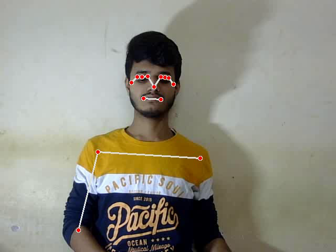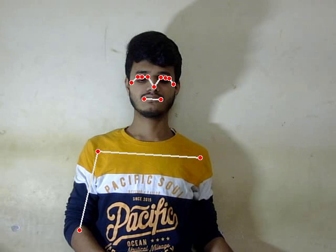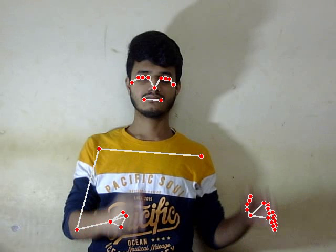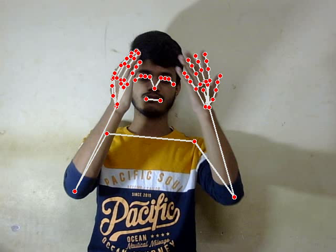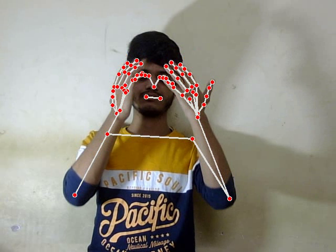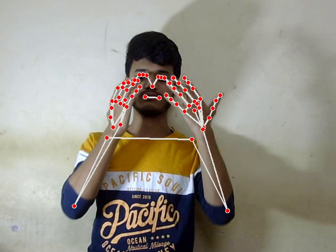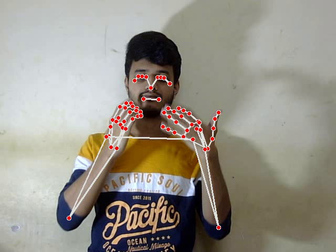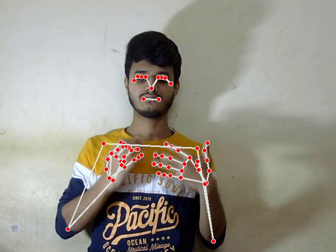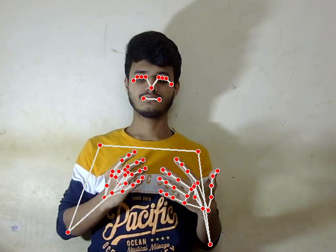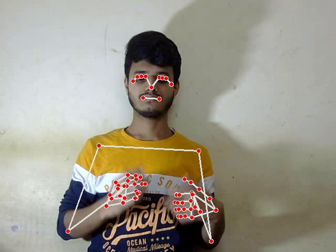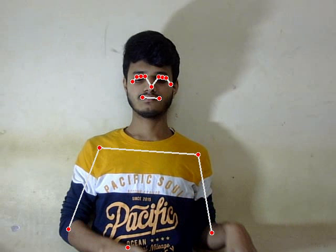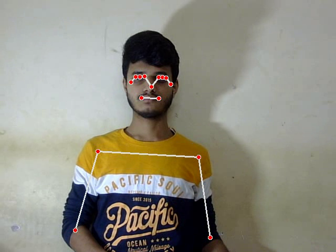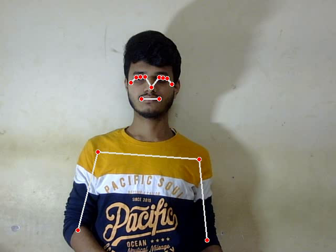sad